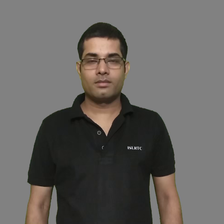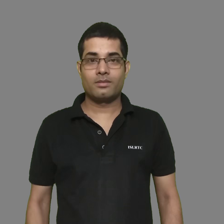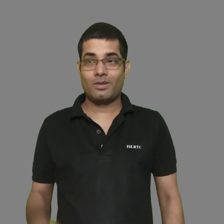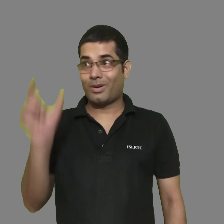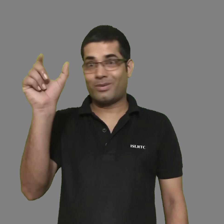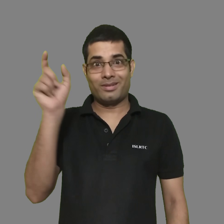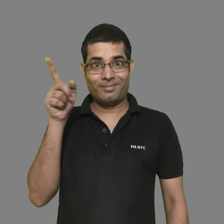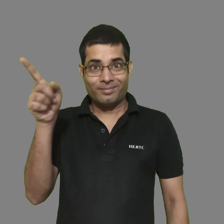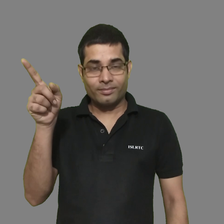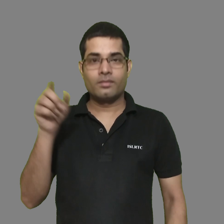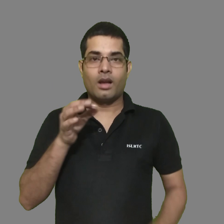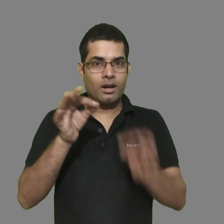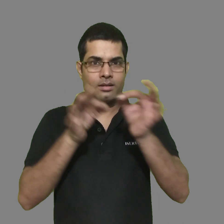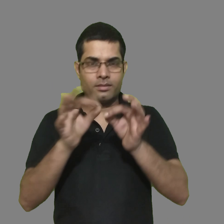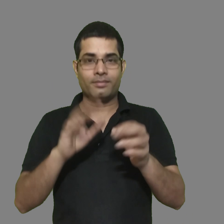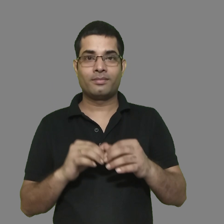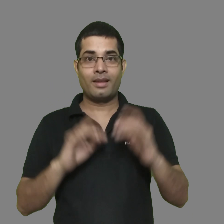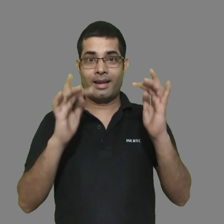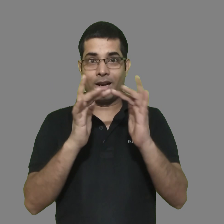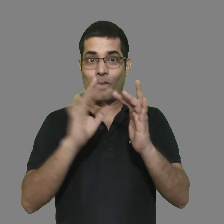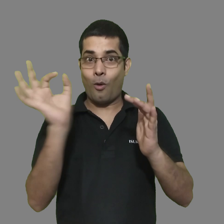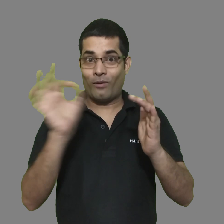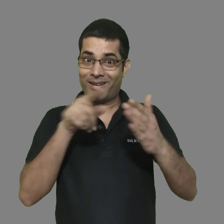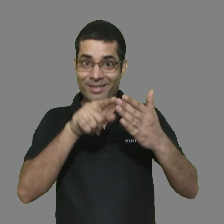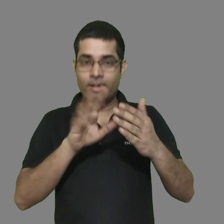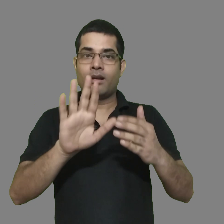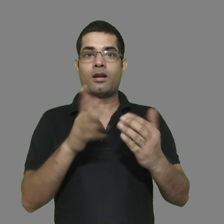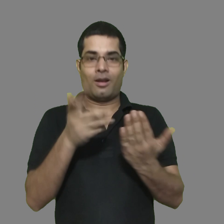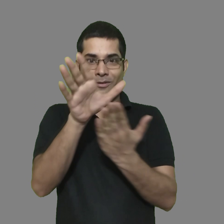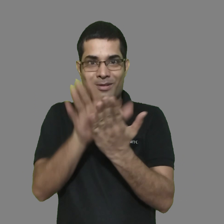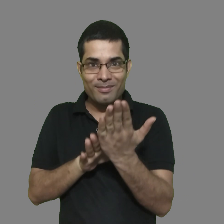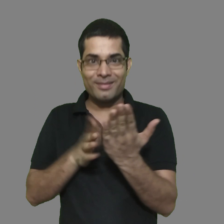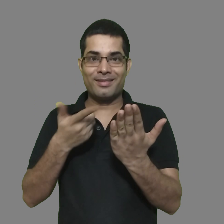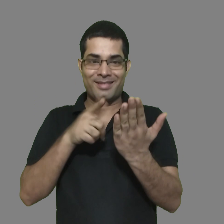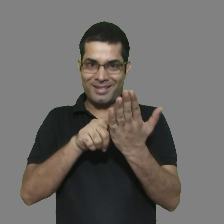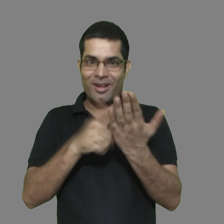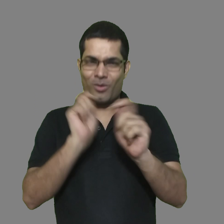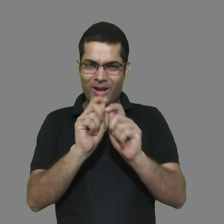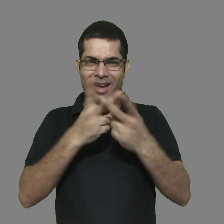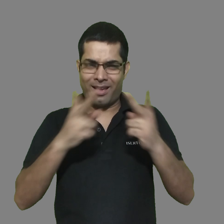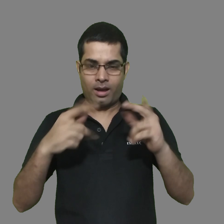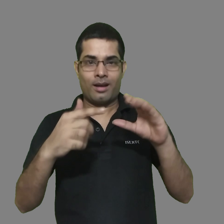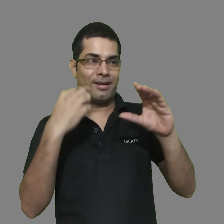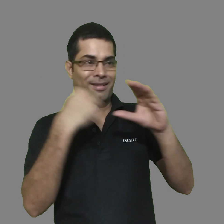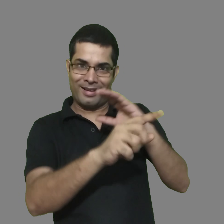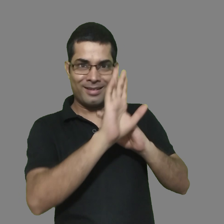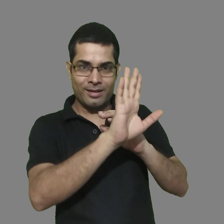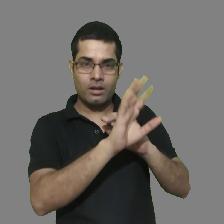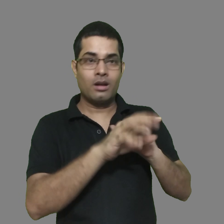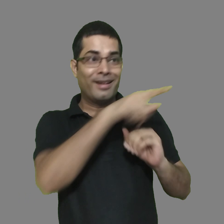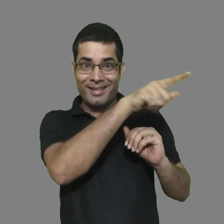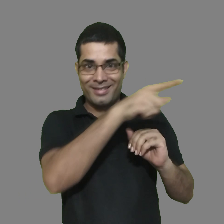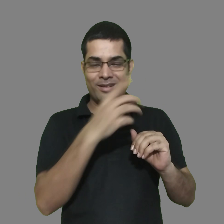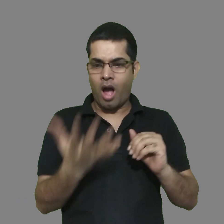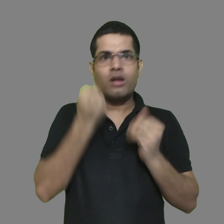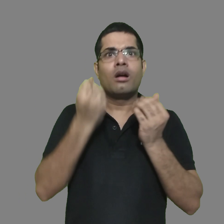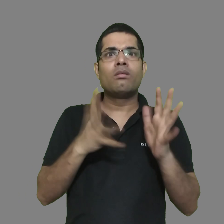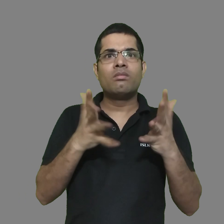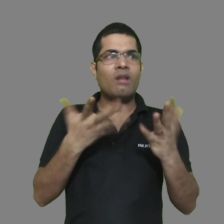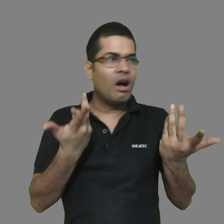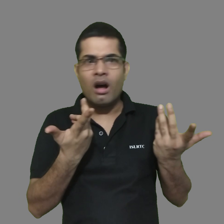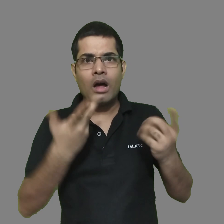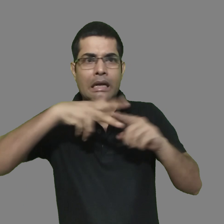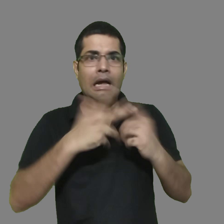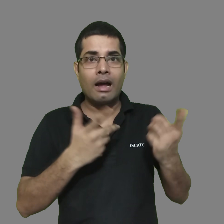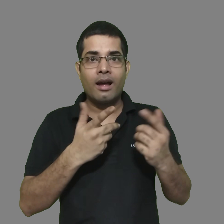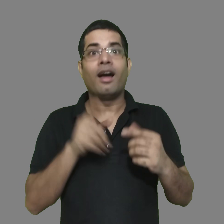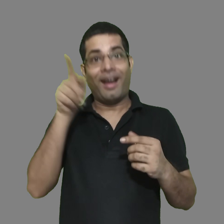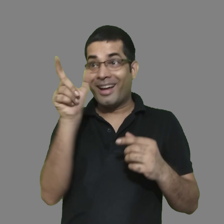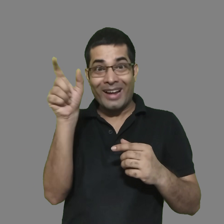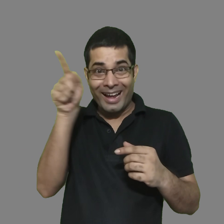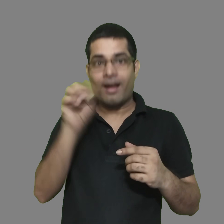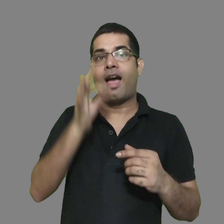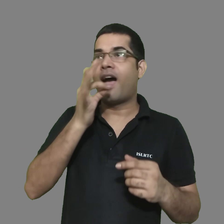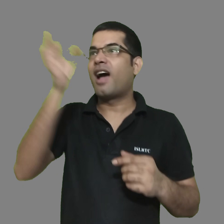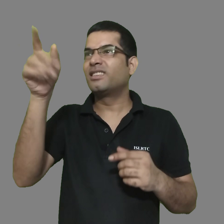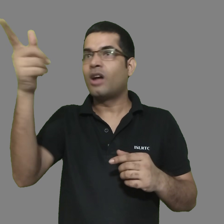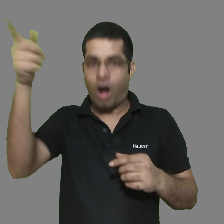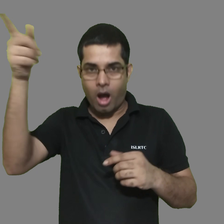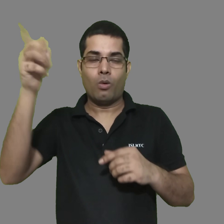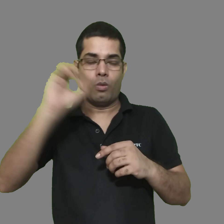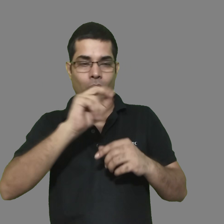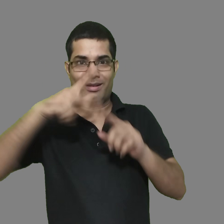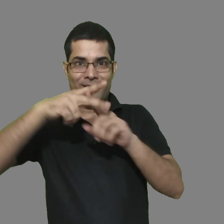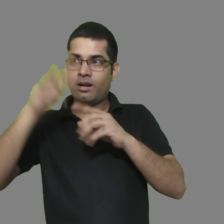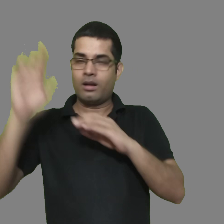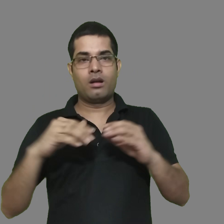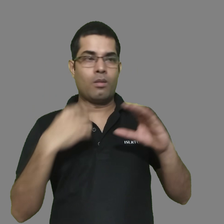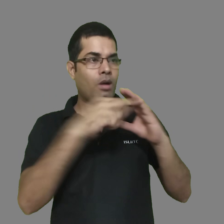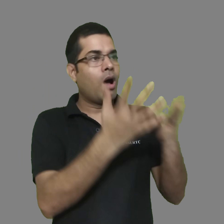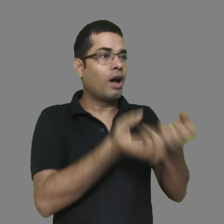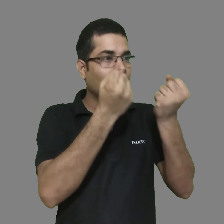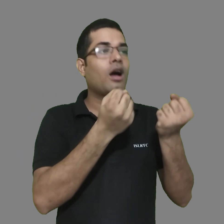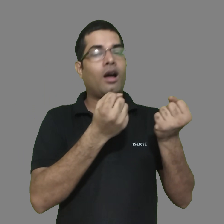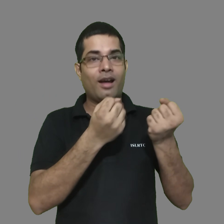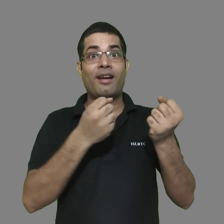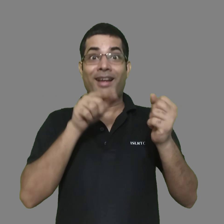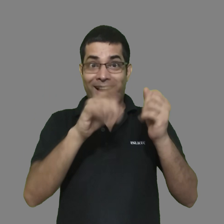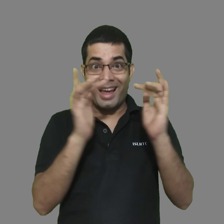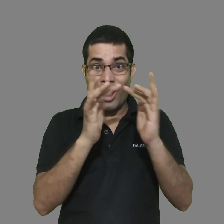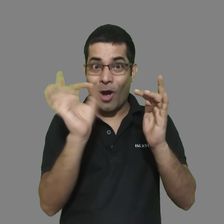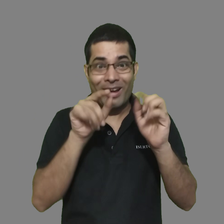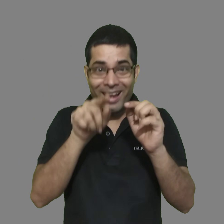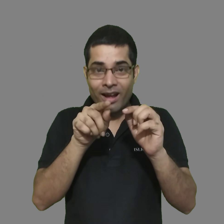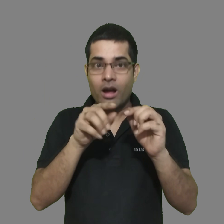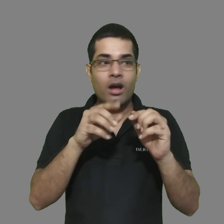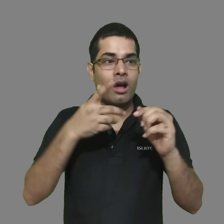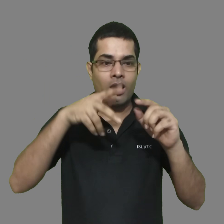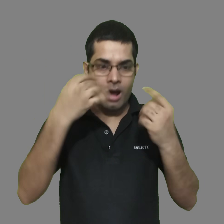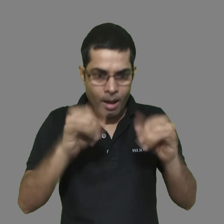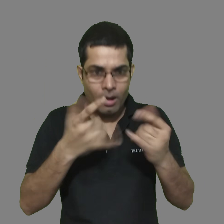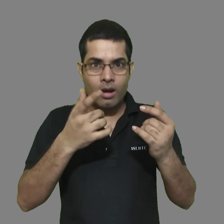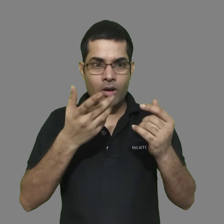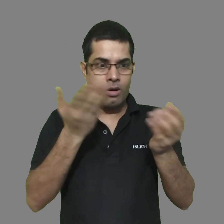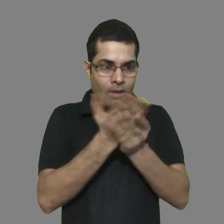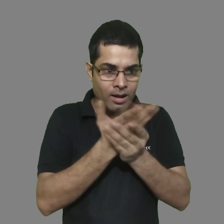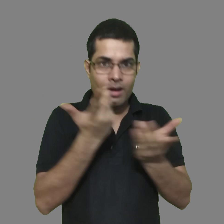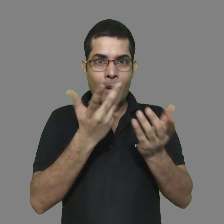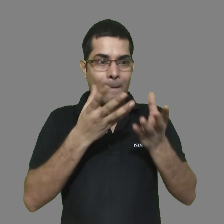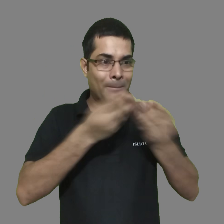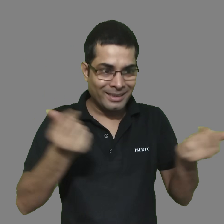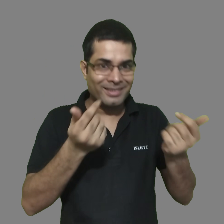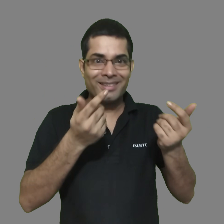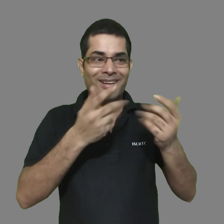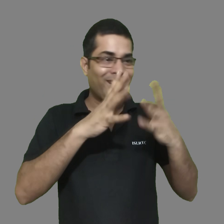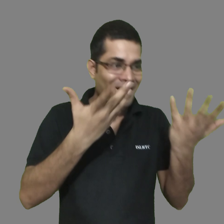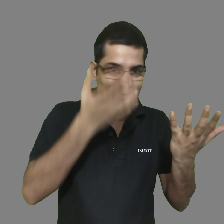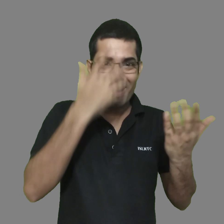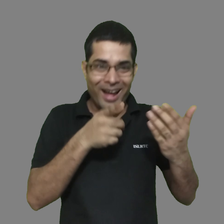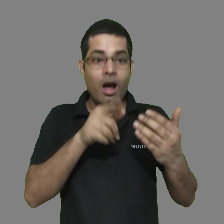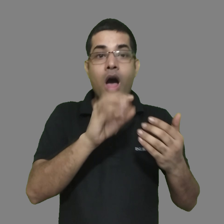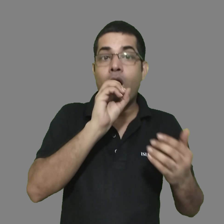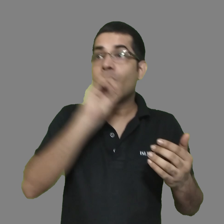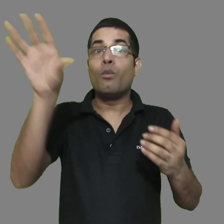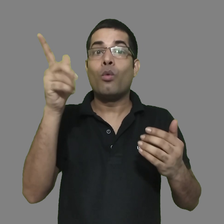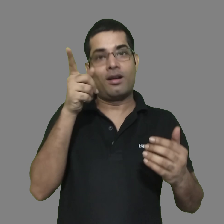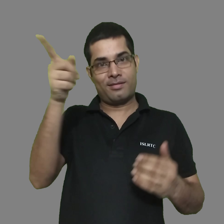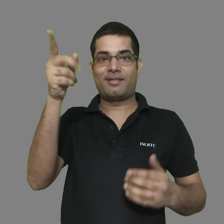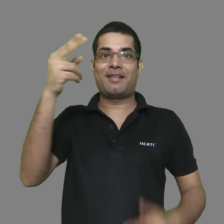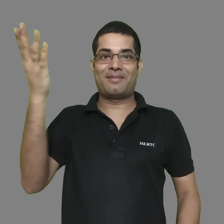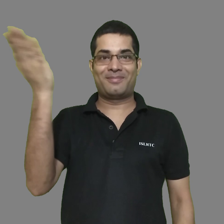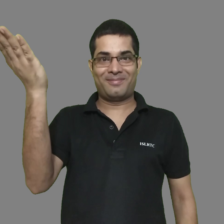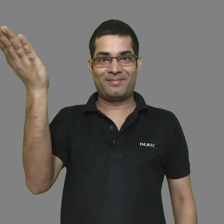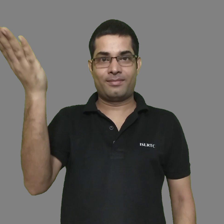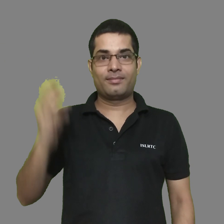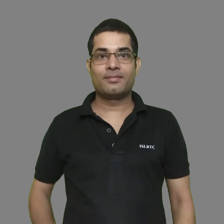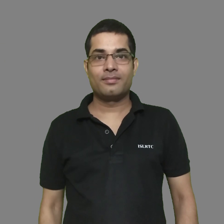NIC Service Desk